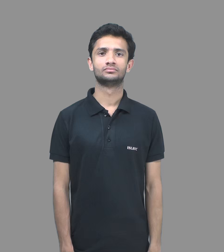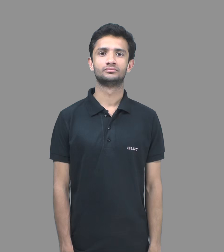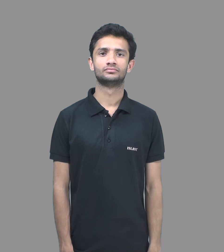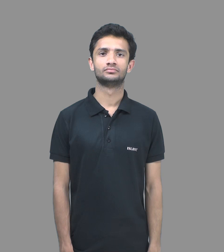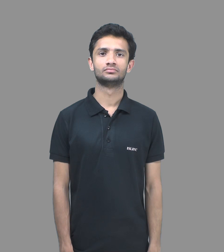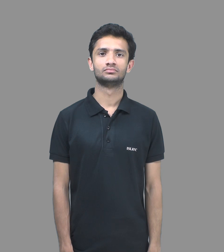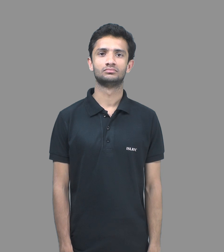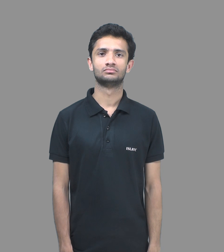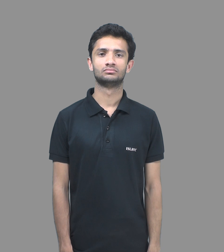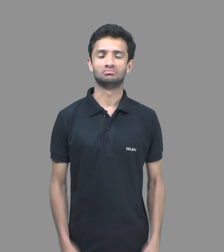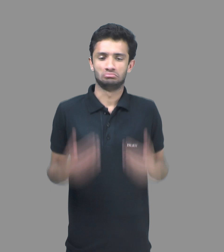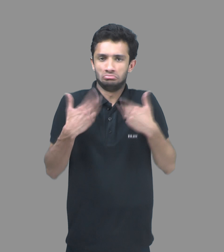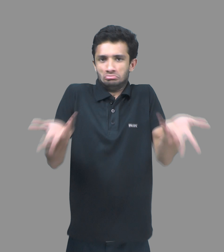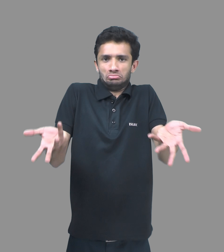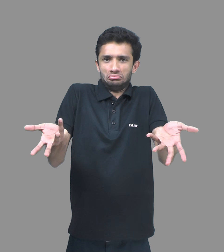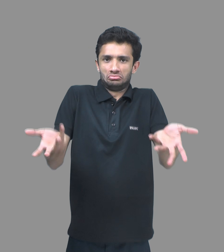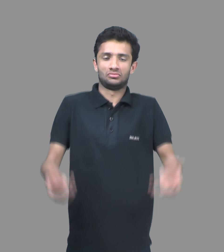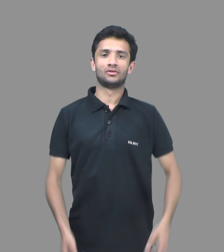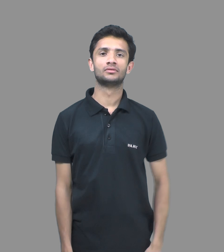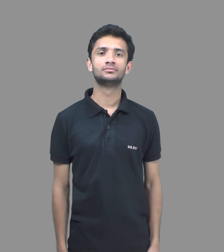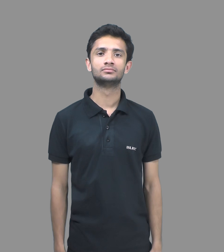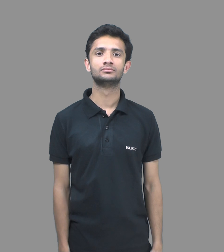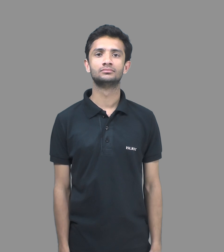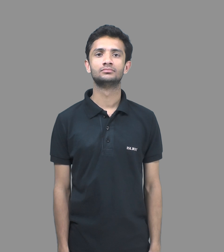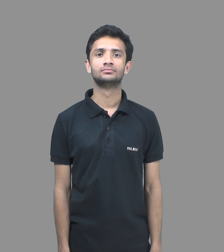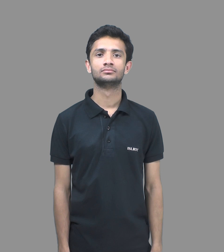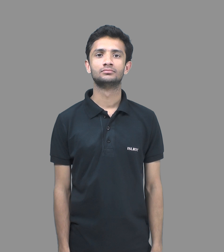Disobey